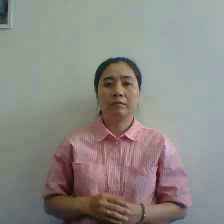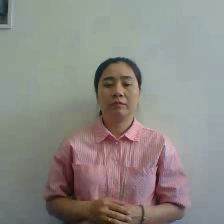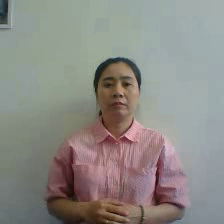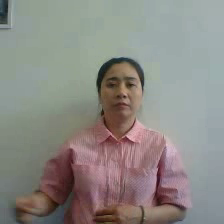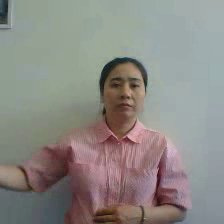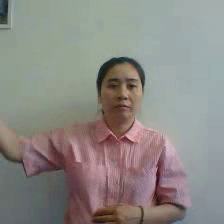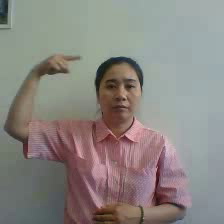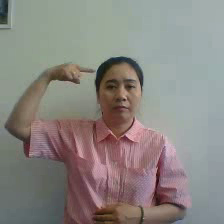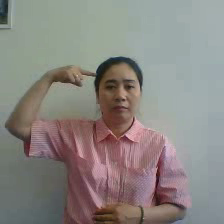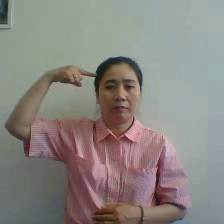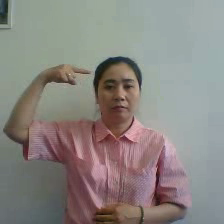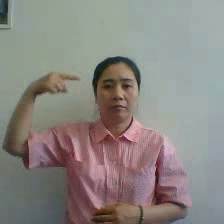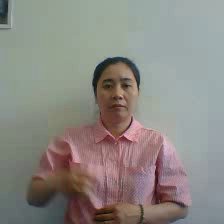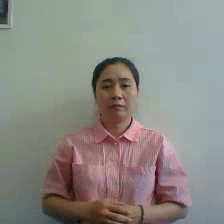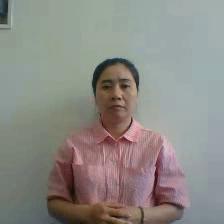Đầu